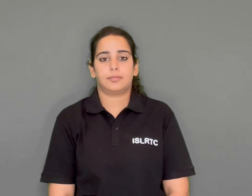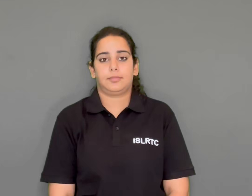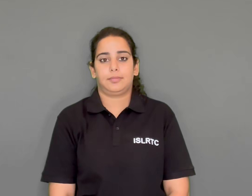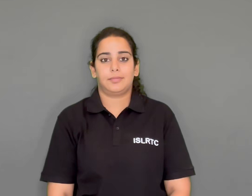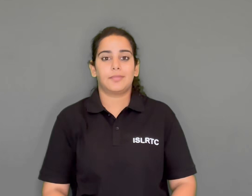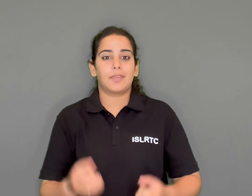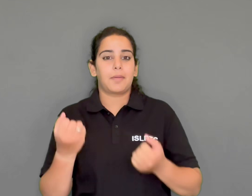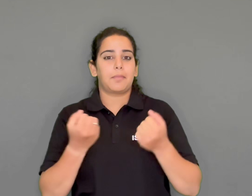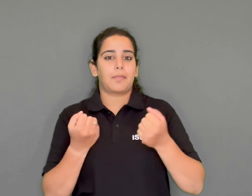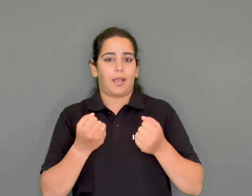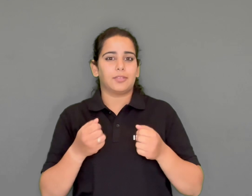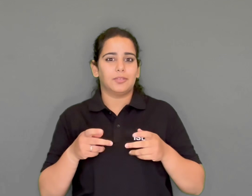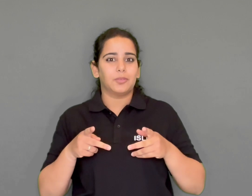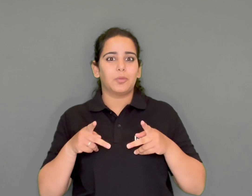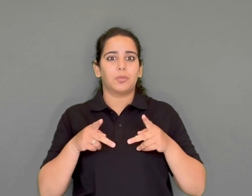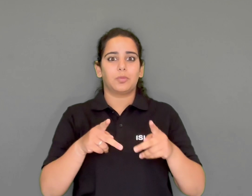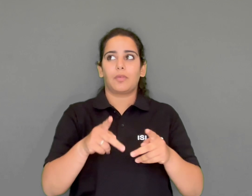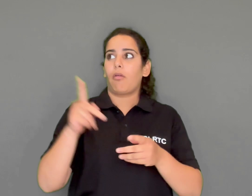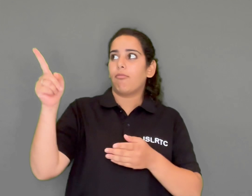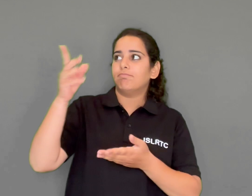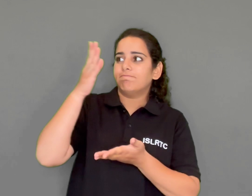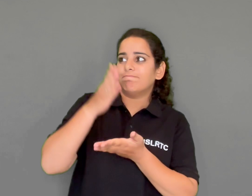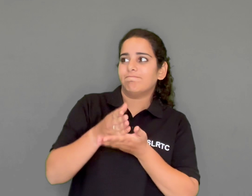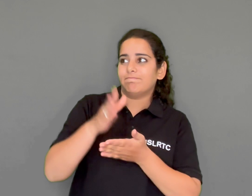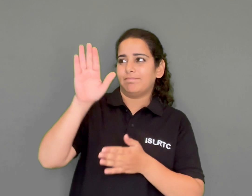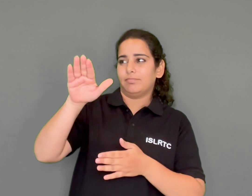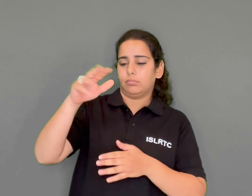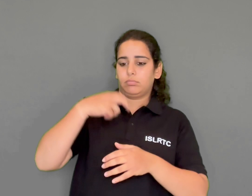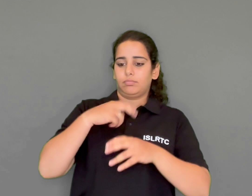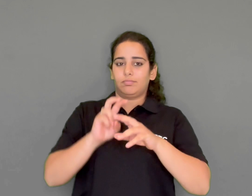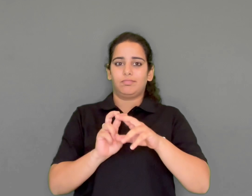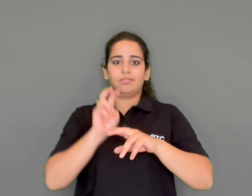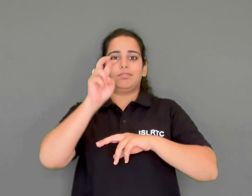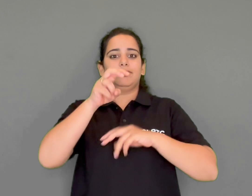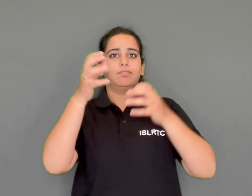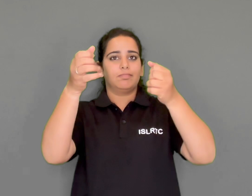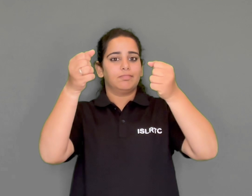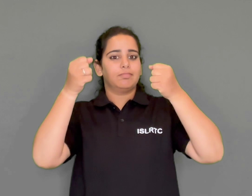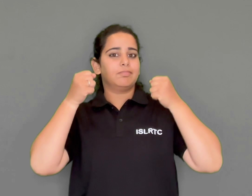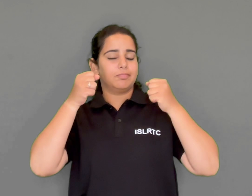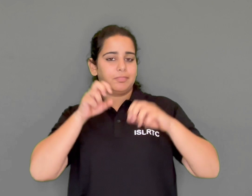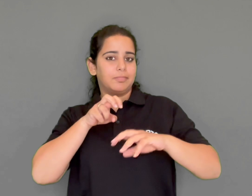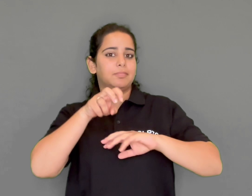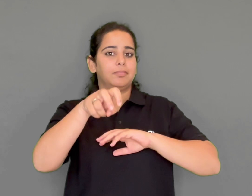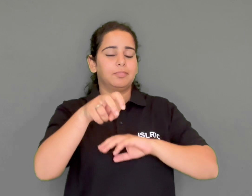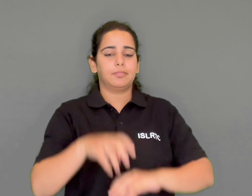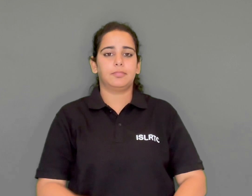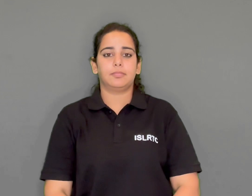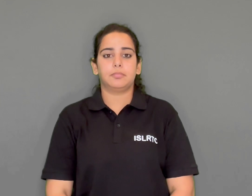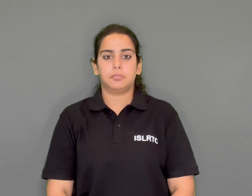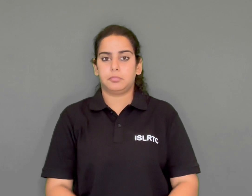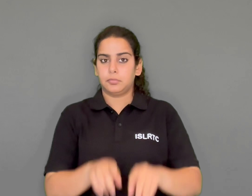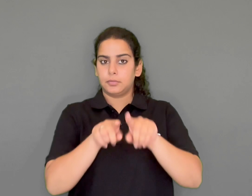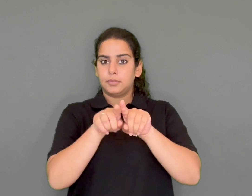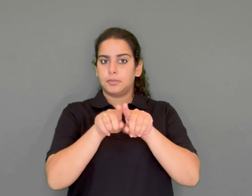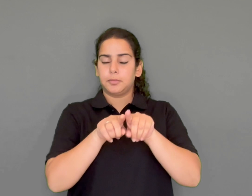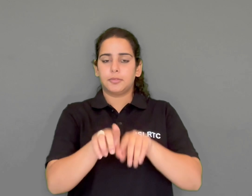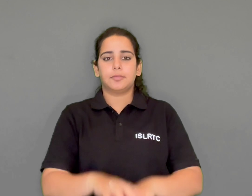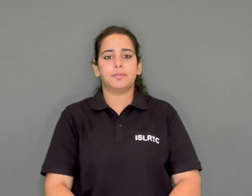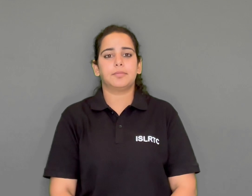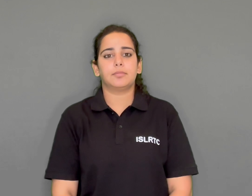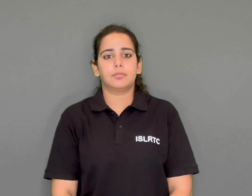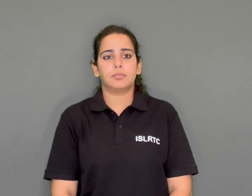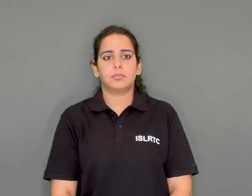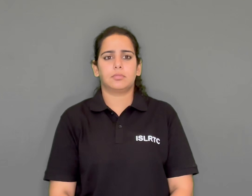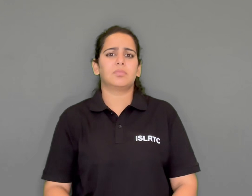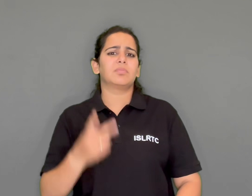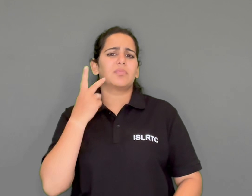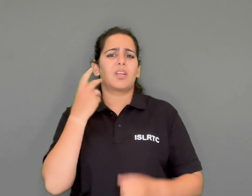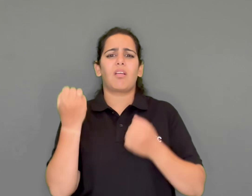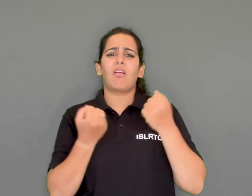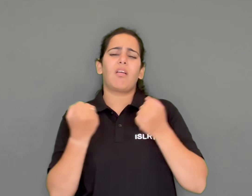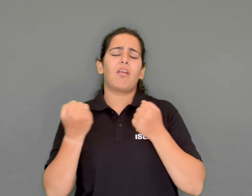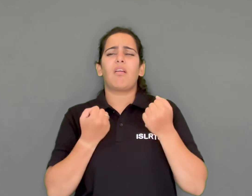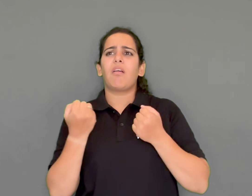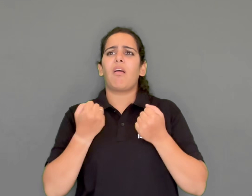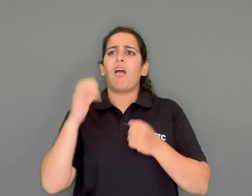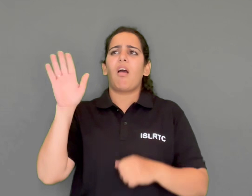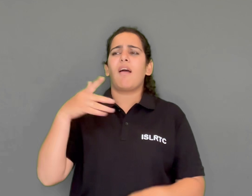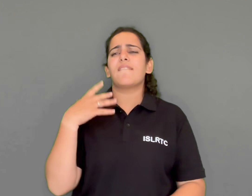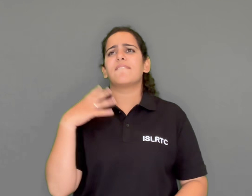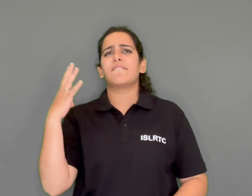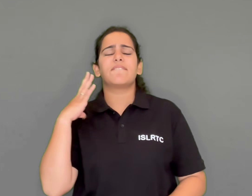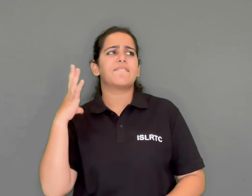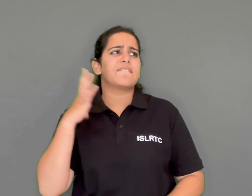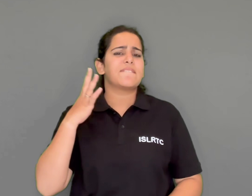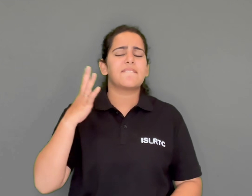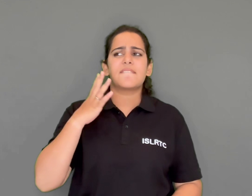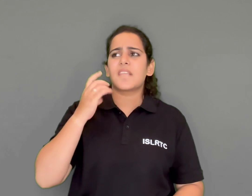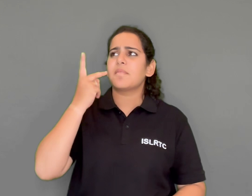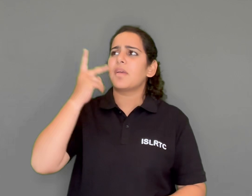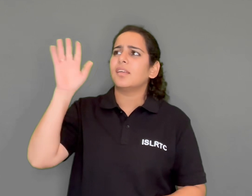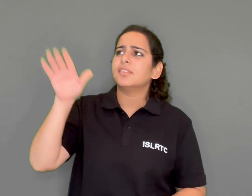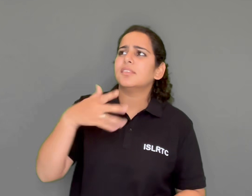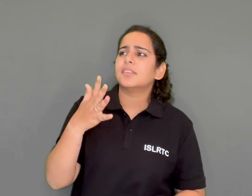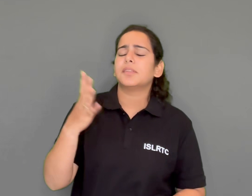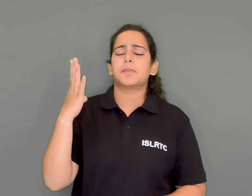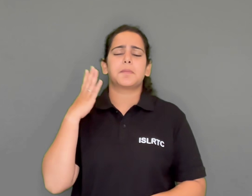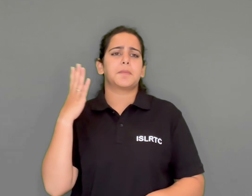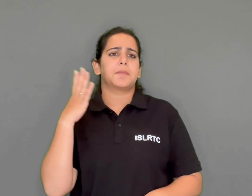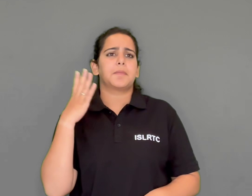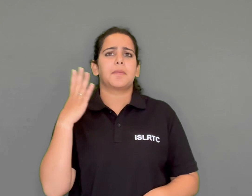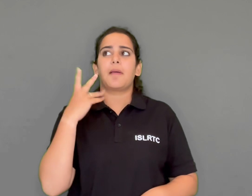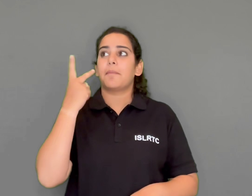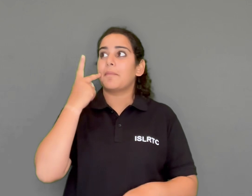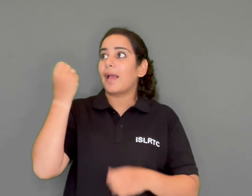Get on Get on board of ships aircraft